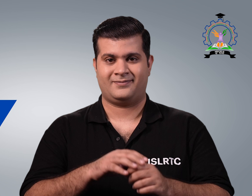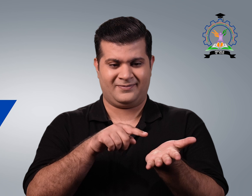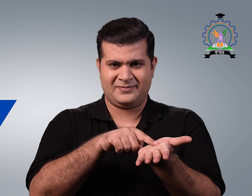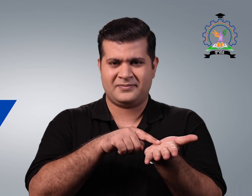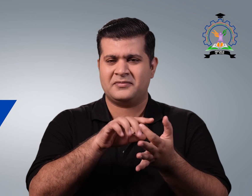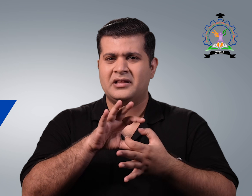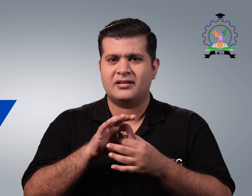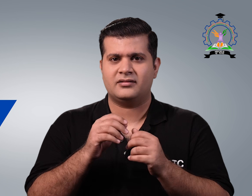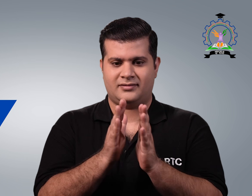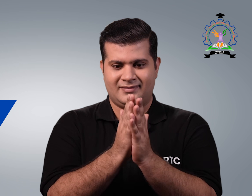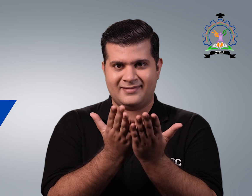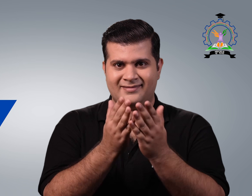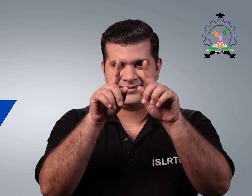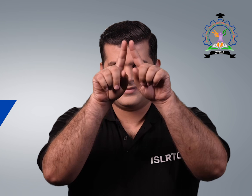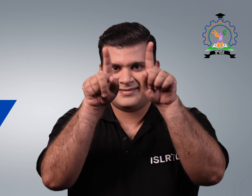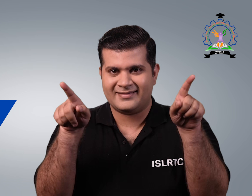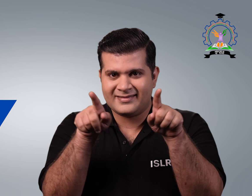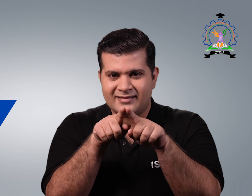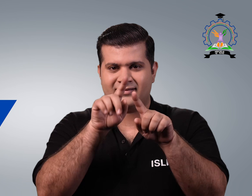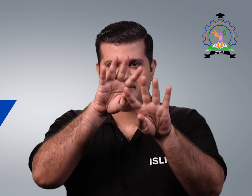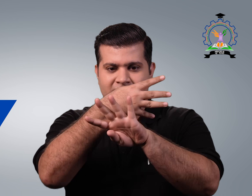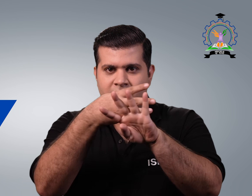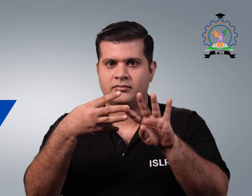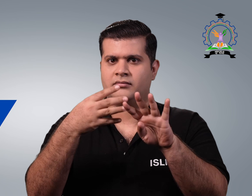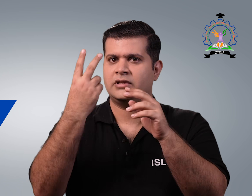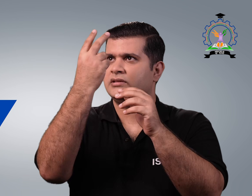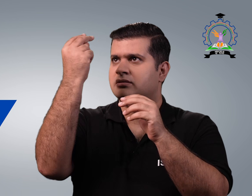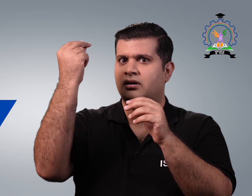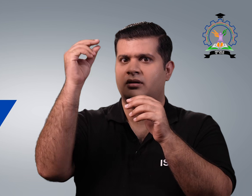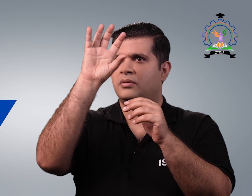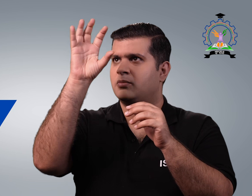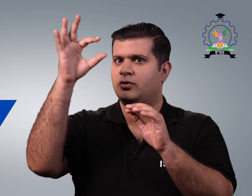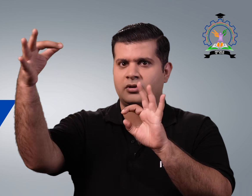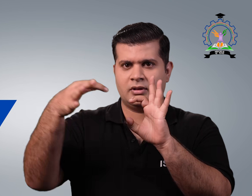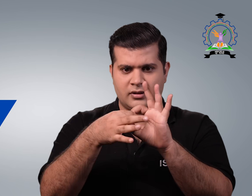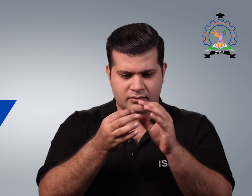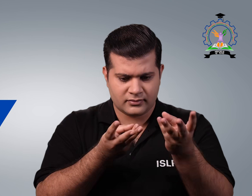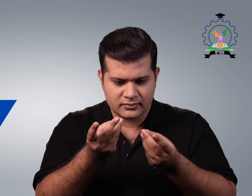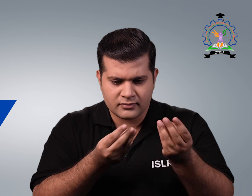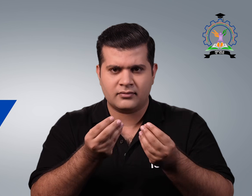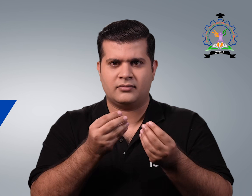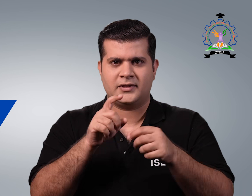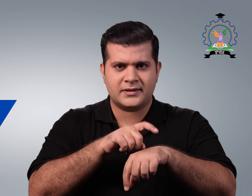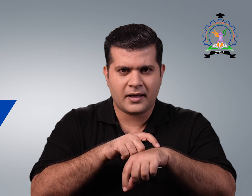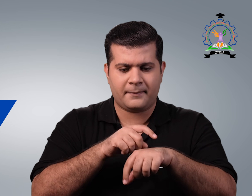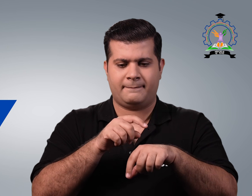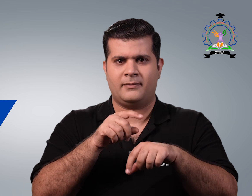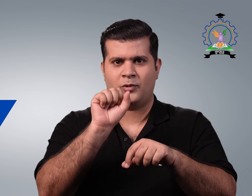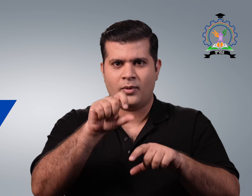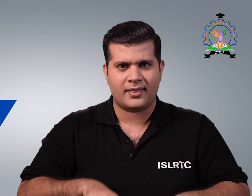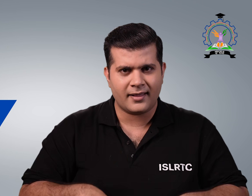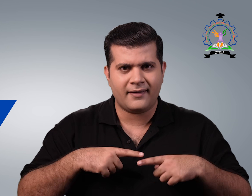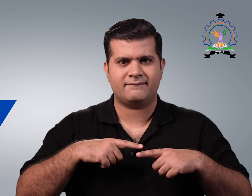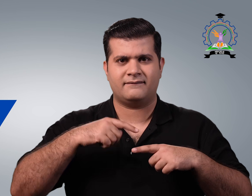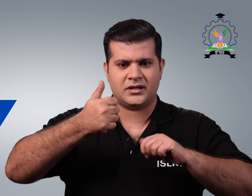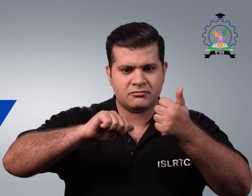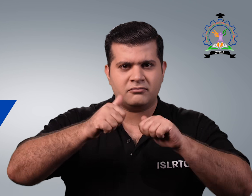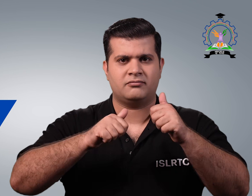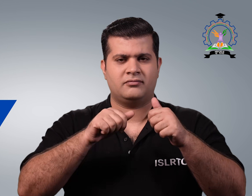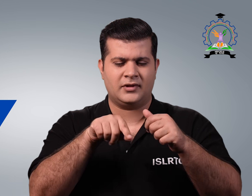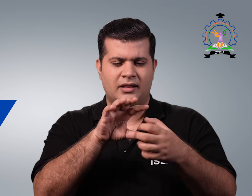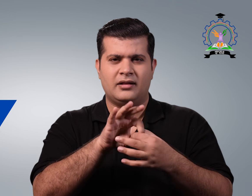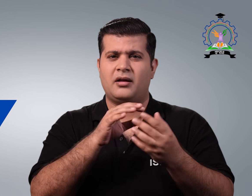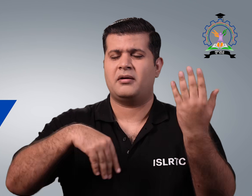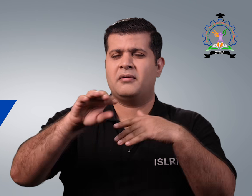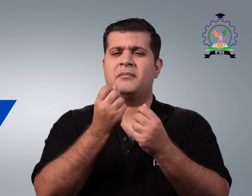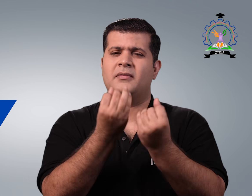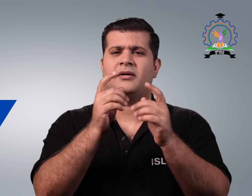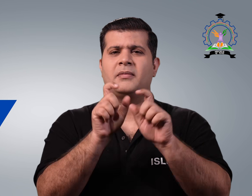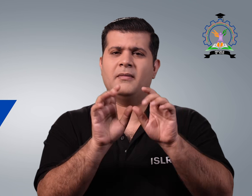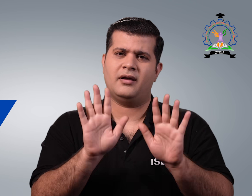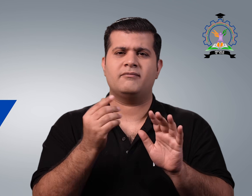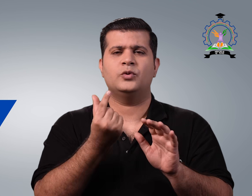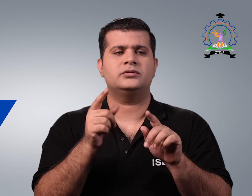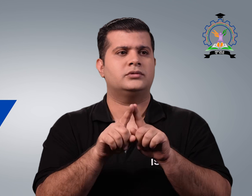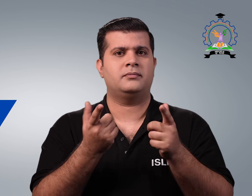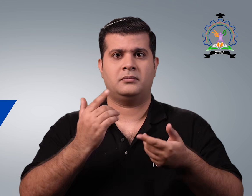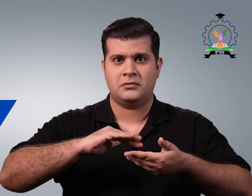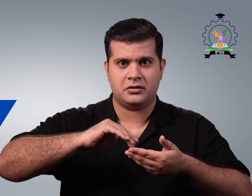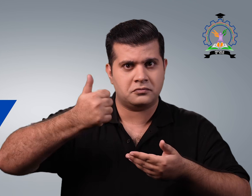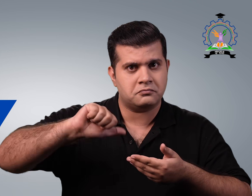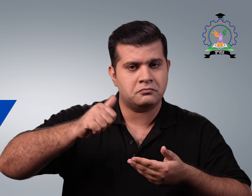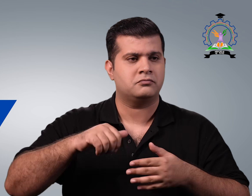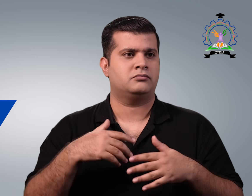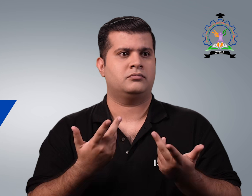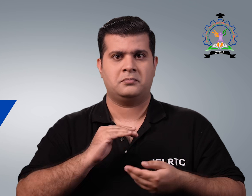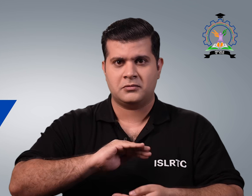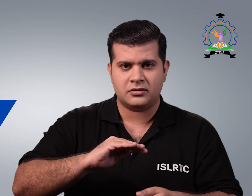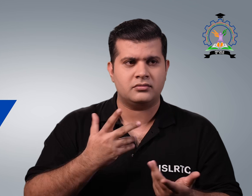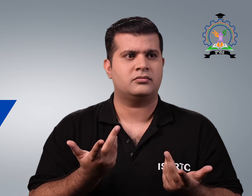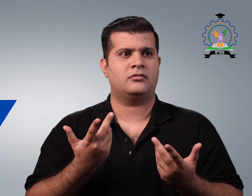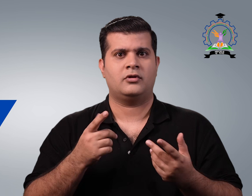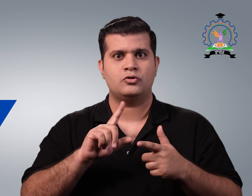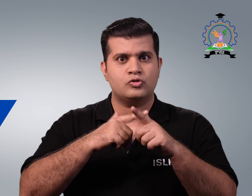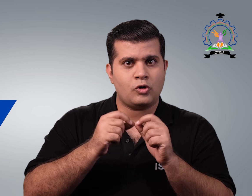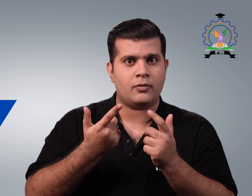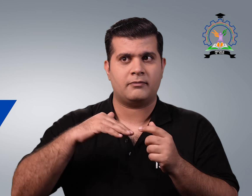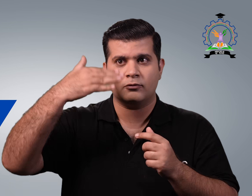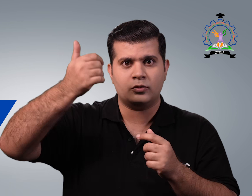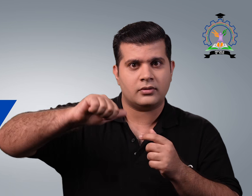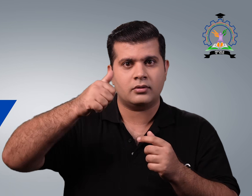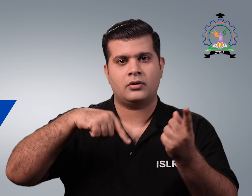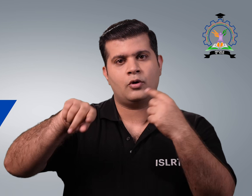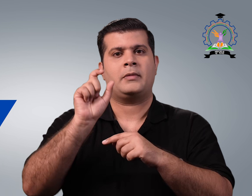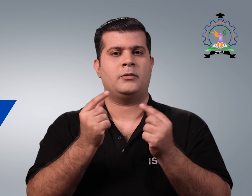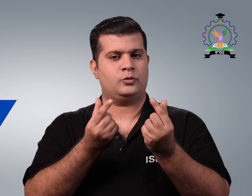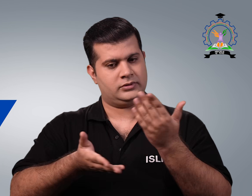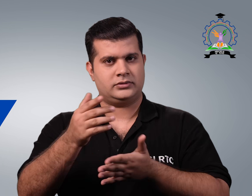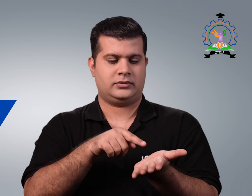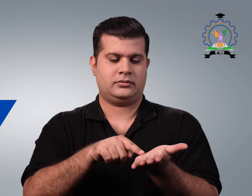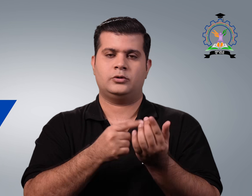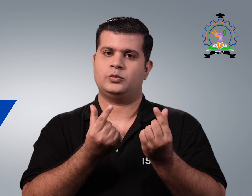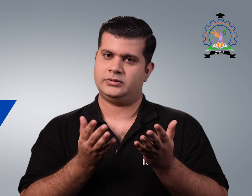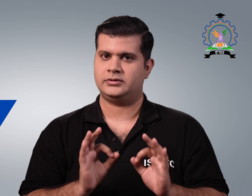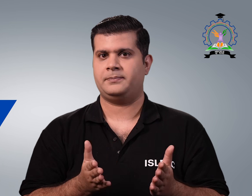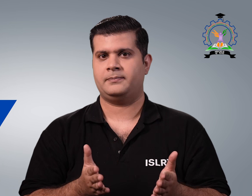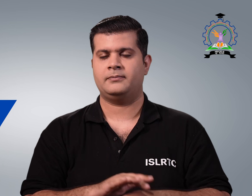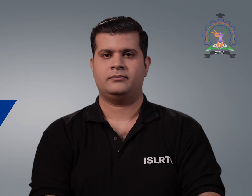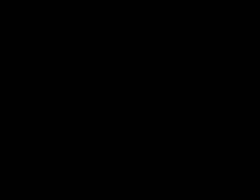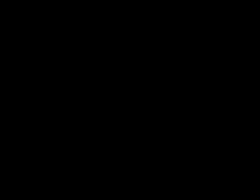Astrology involves horoscopes, stars, planets, numerology, timings, and their influence on human lives. It is used by many people to predict their marriage, birth of a child, jobs, their future, etc.